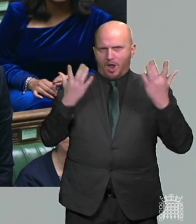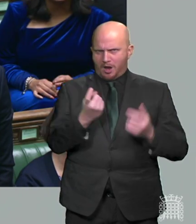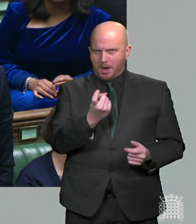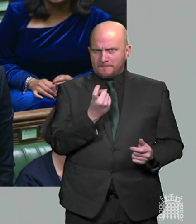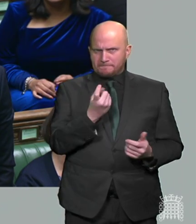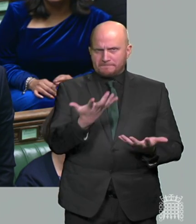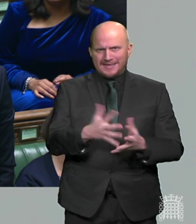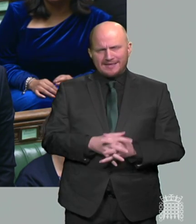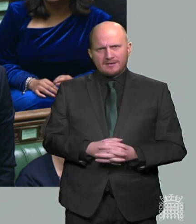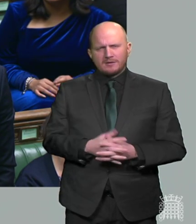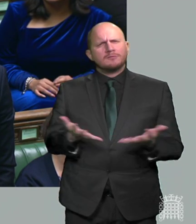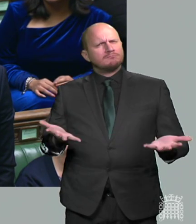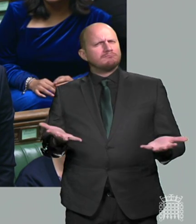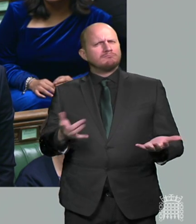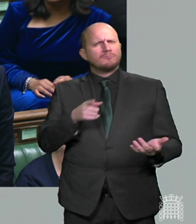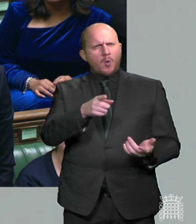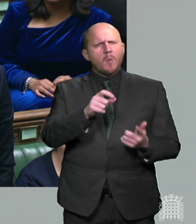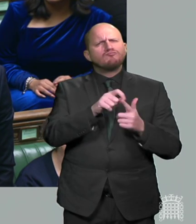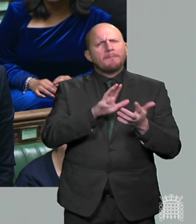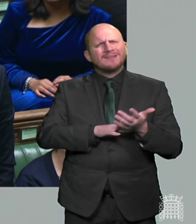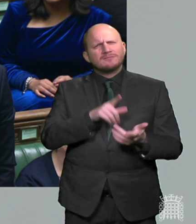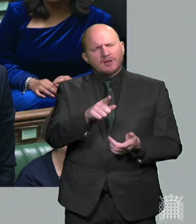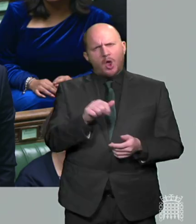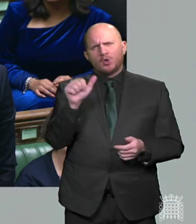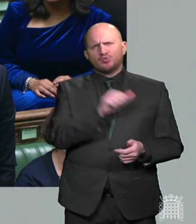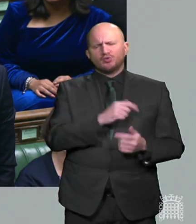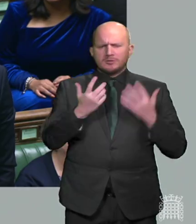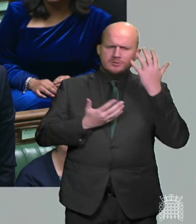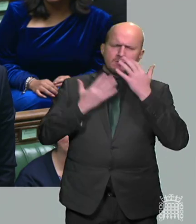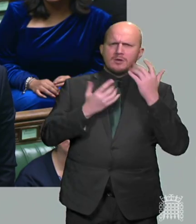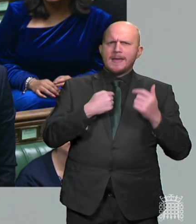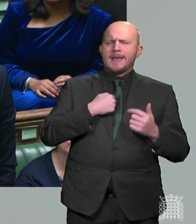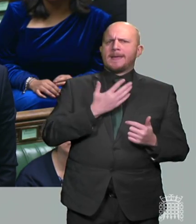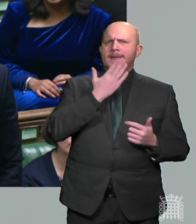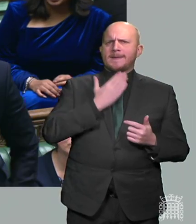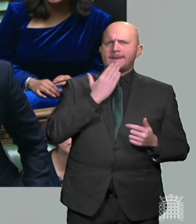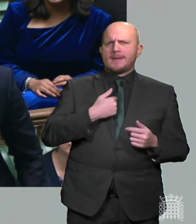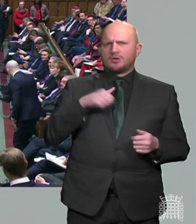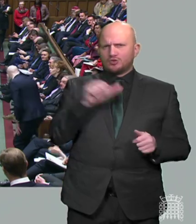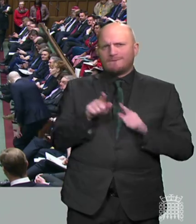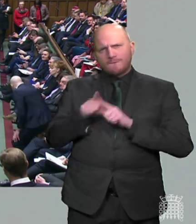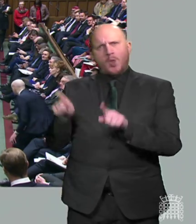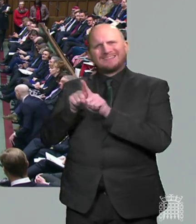So may I ask the Prime Minister: when will he see the error of his ways, and follow the Scottish Government’s lead?